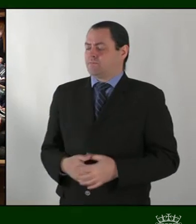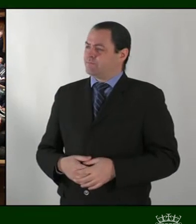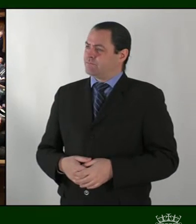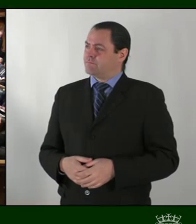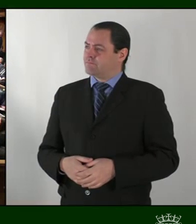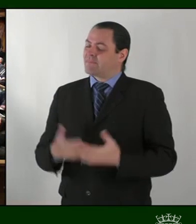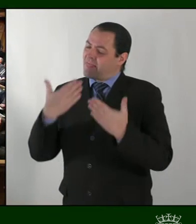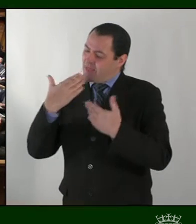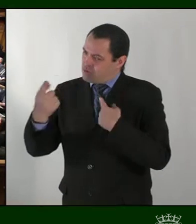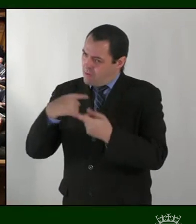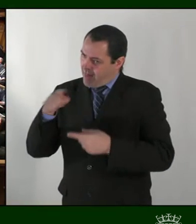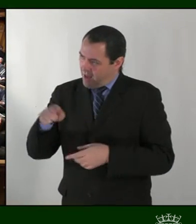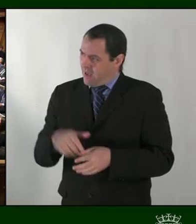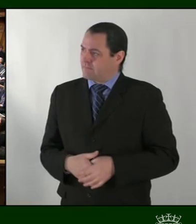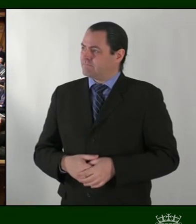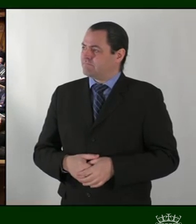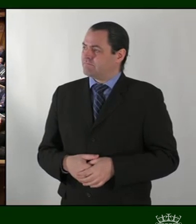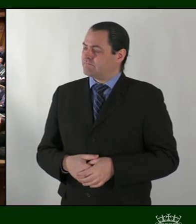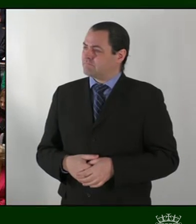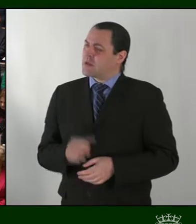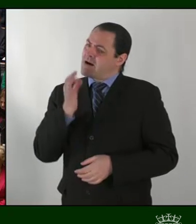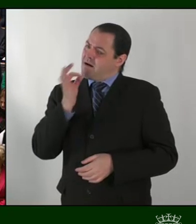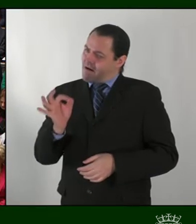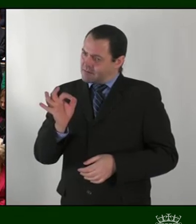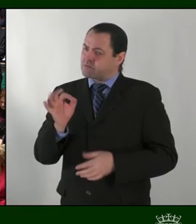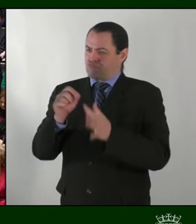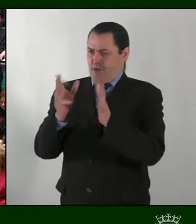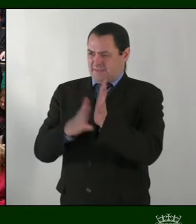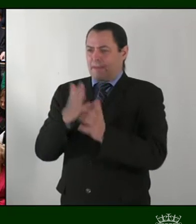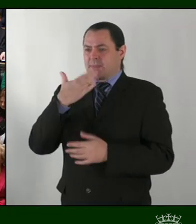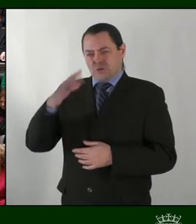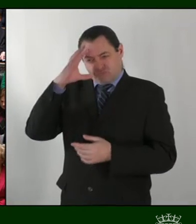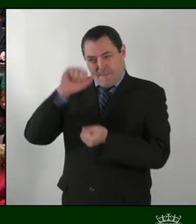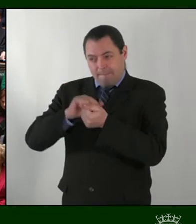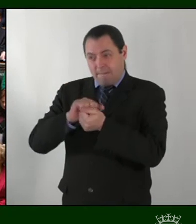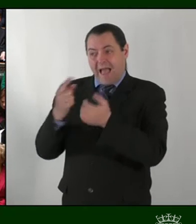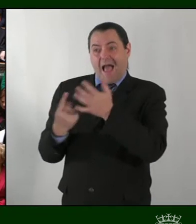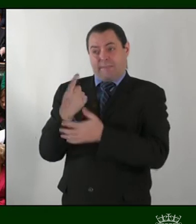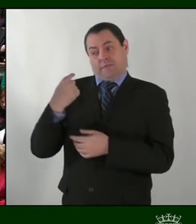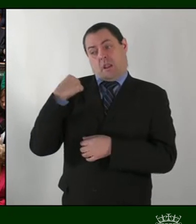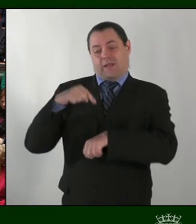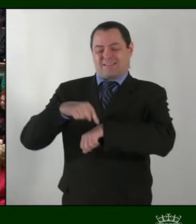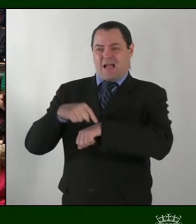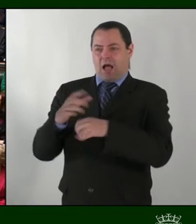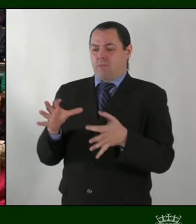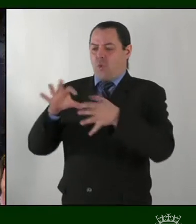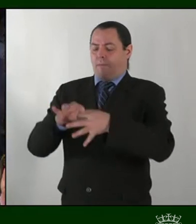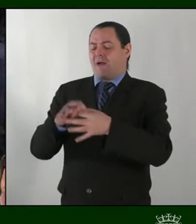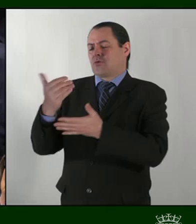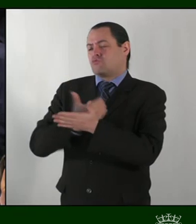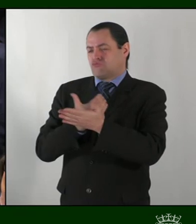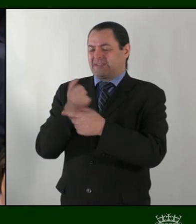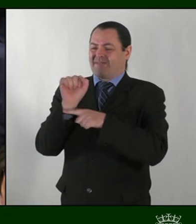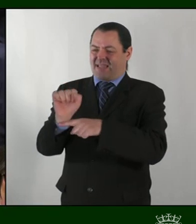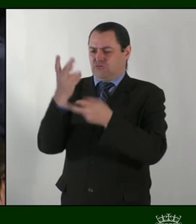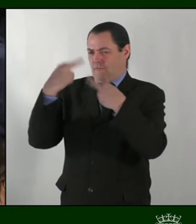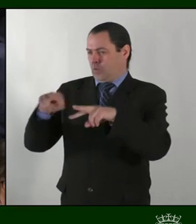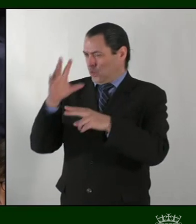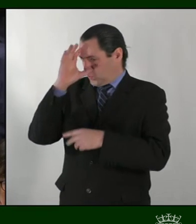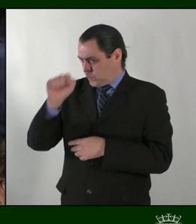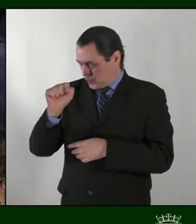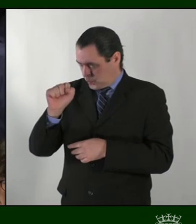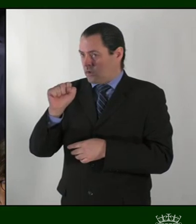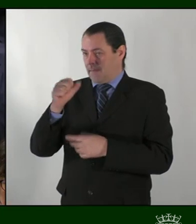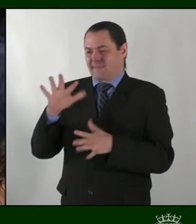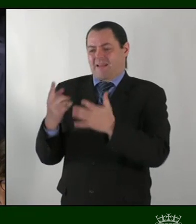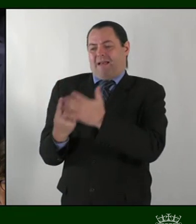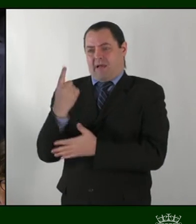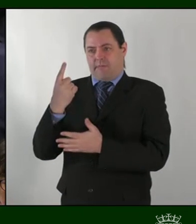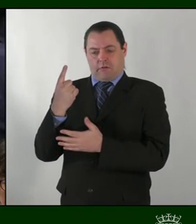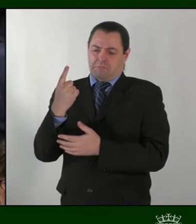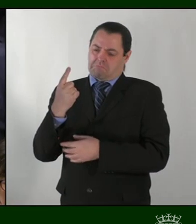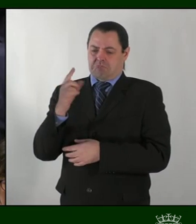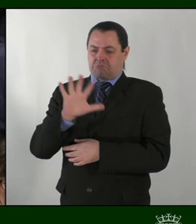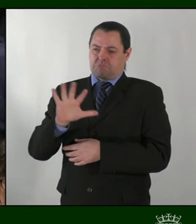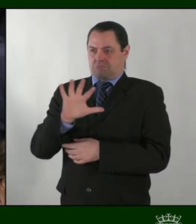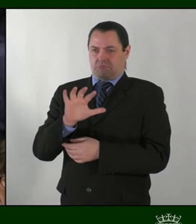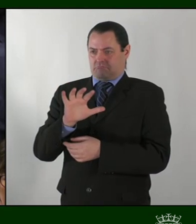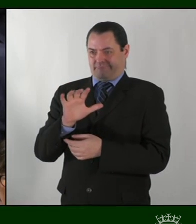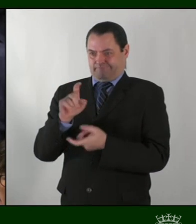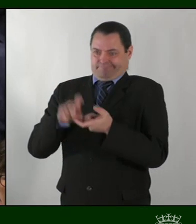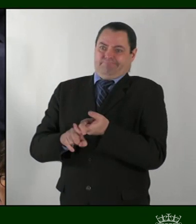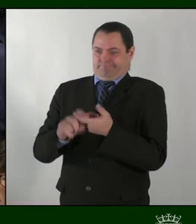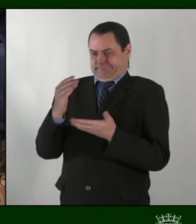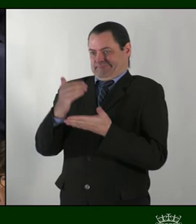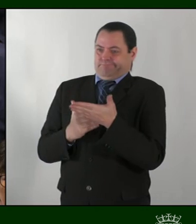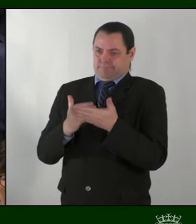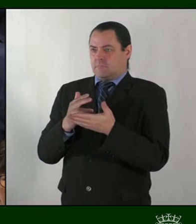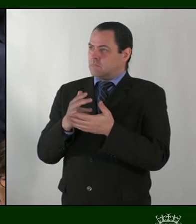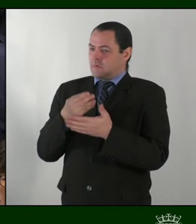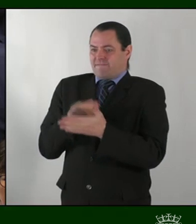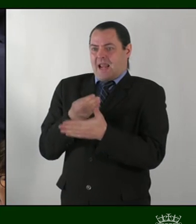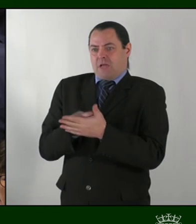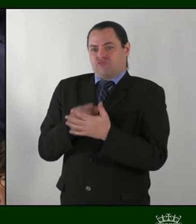I am grateful for that reply. May I urge the Prime Minister to recall what happened to the last combined security and defence review, which was done within a straitjacket of fiscal neutrality?